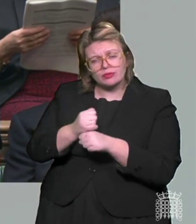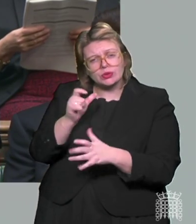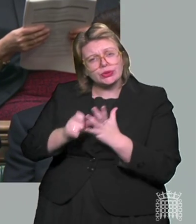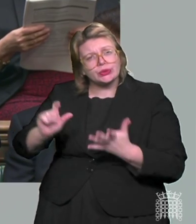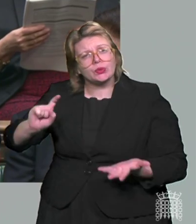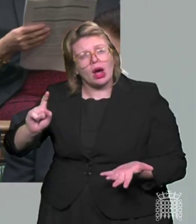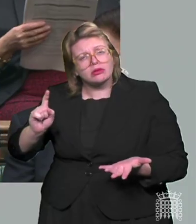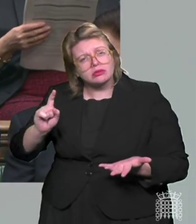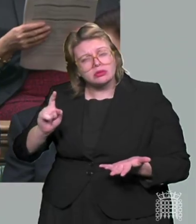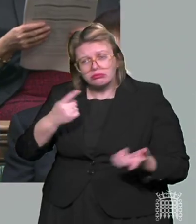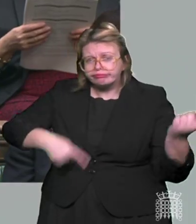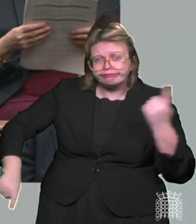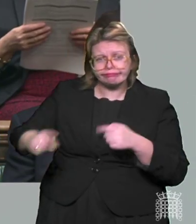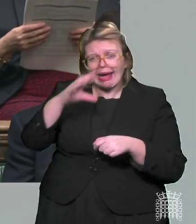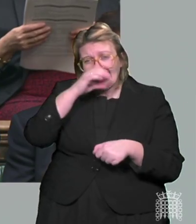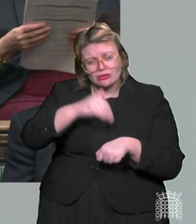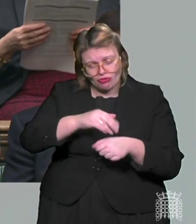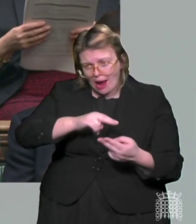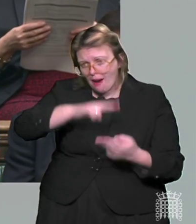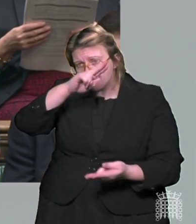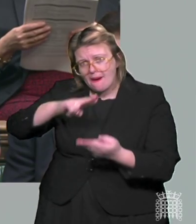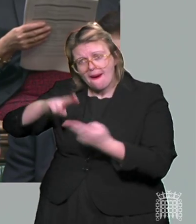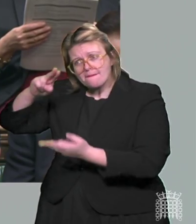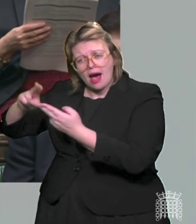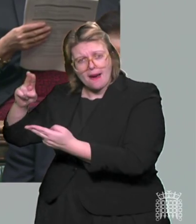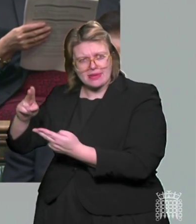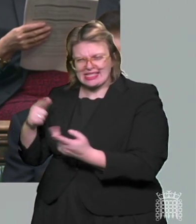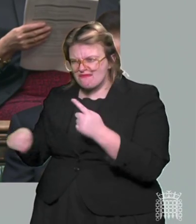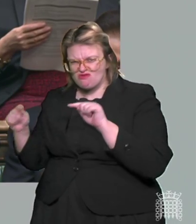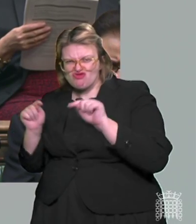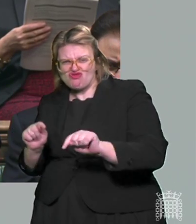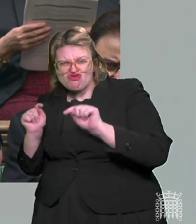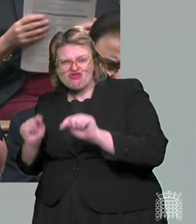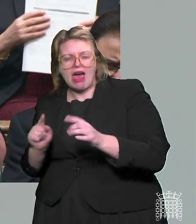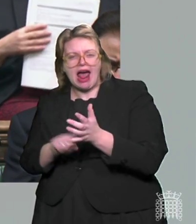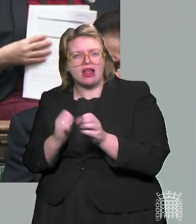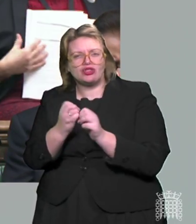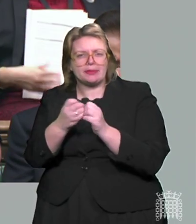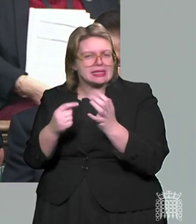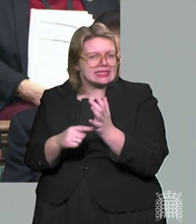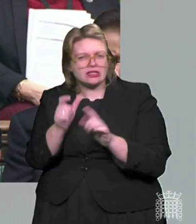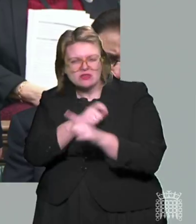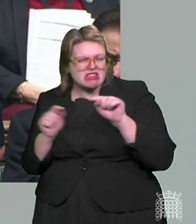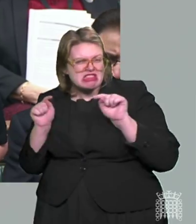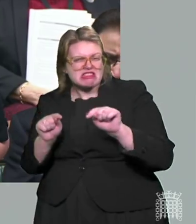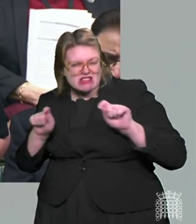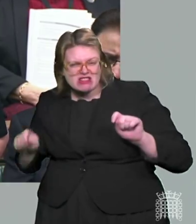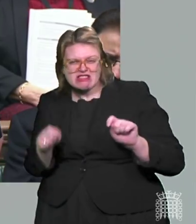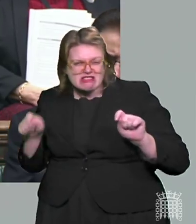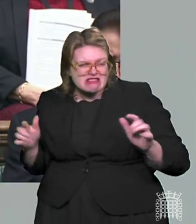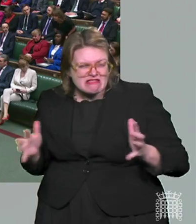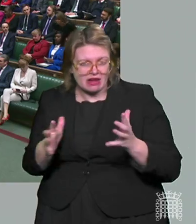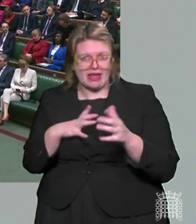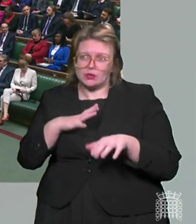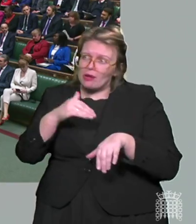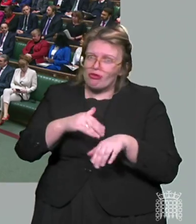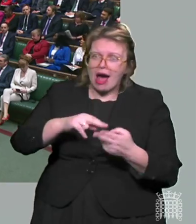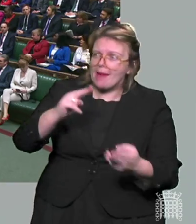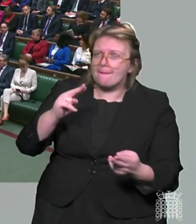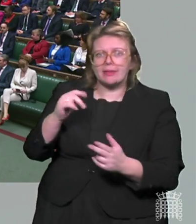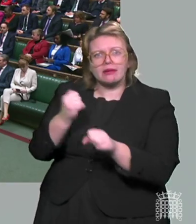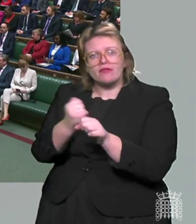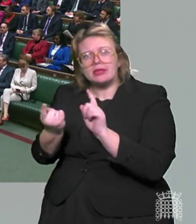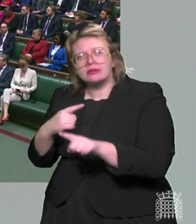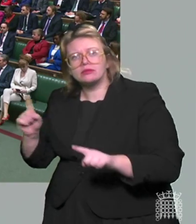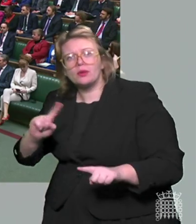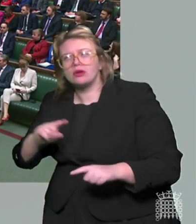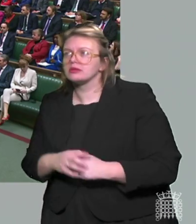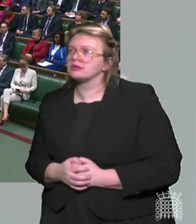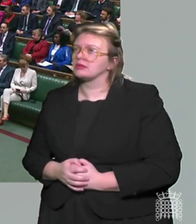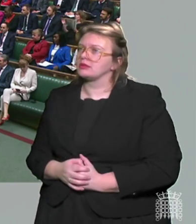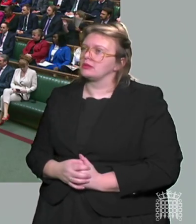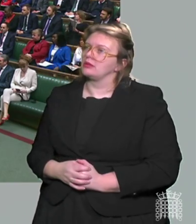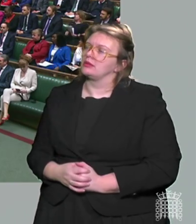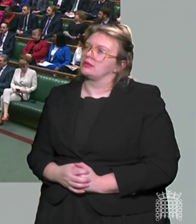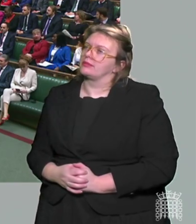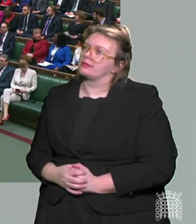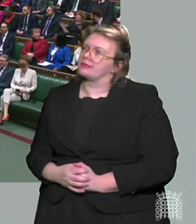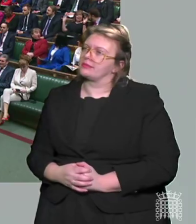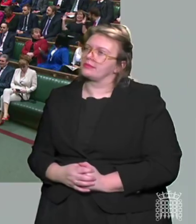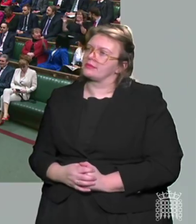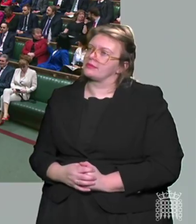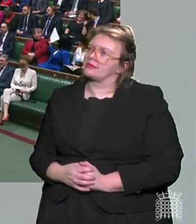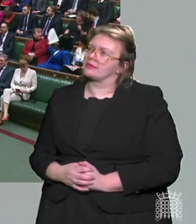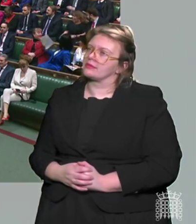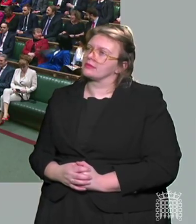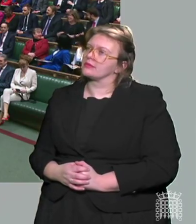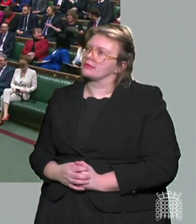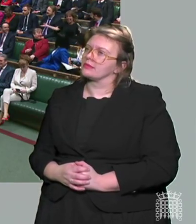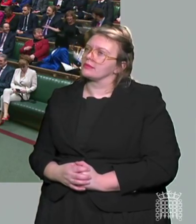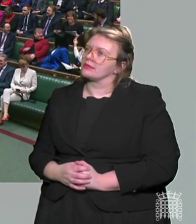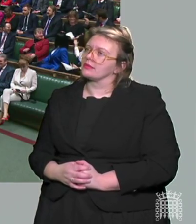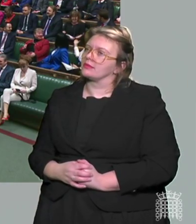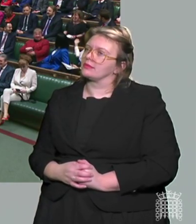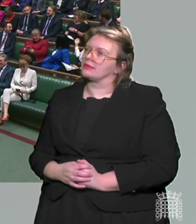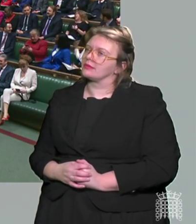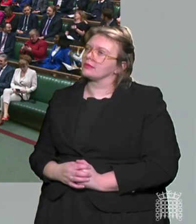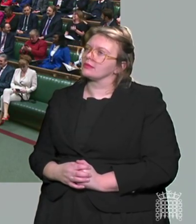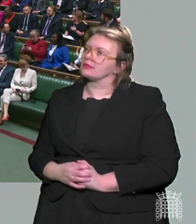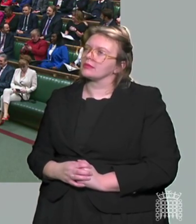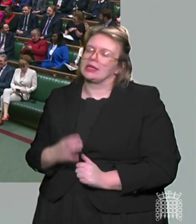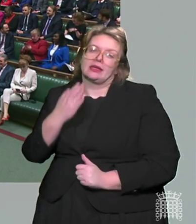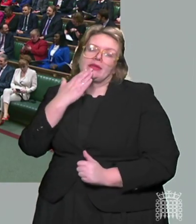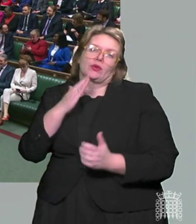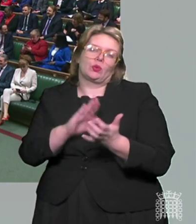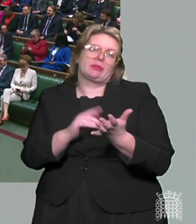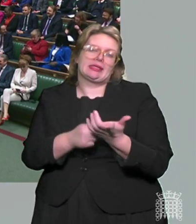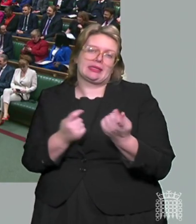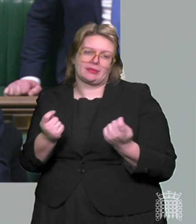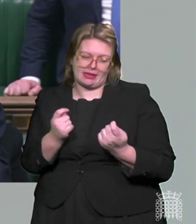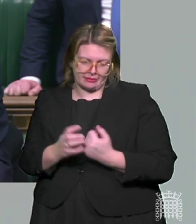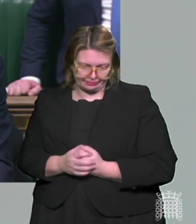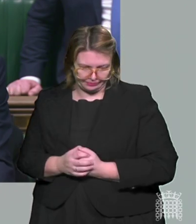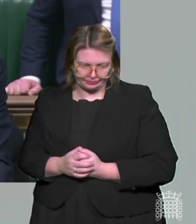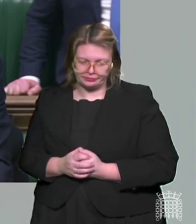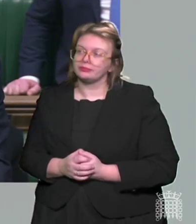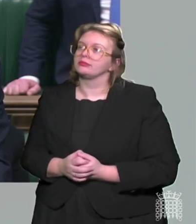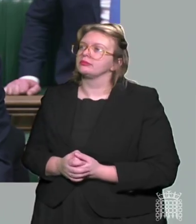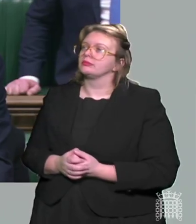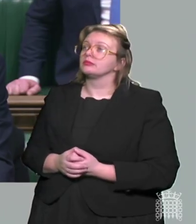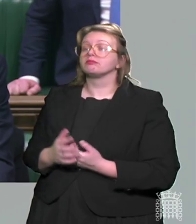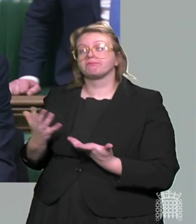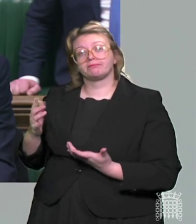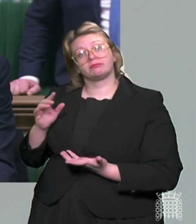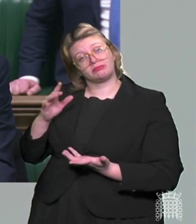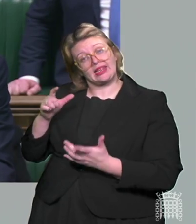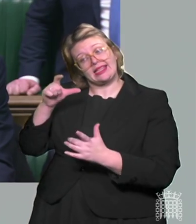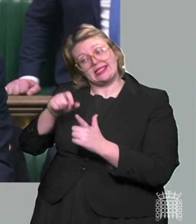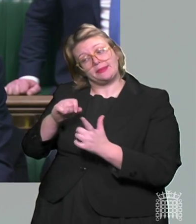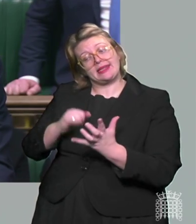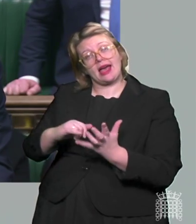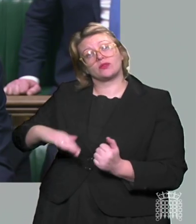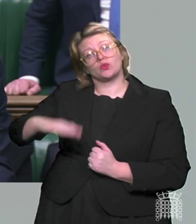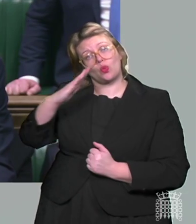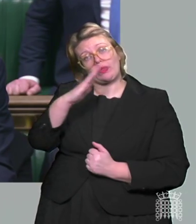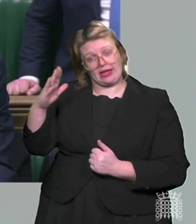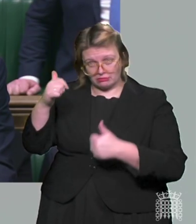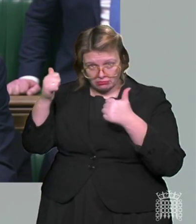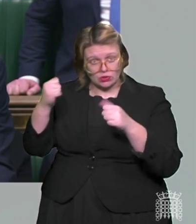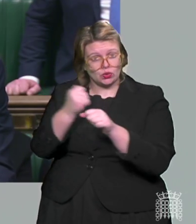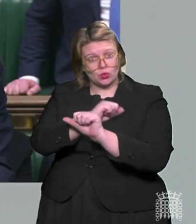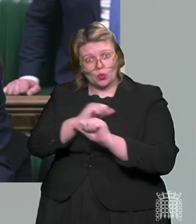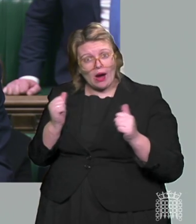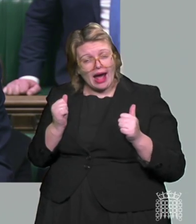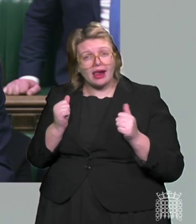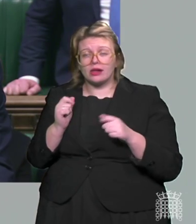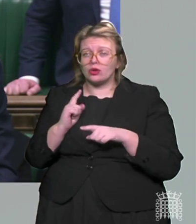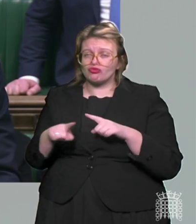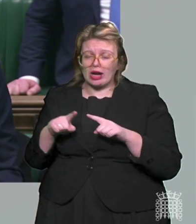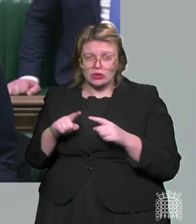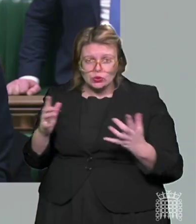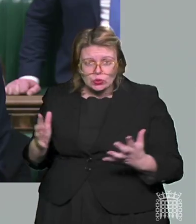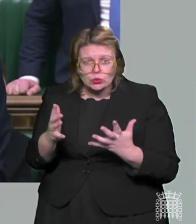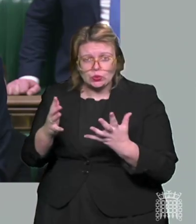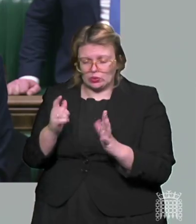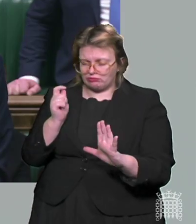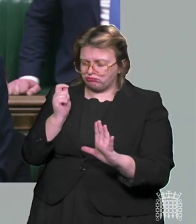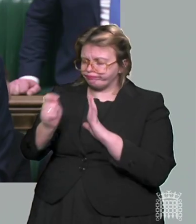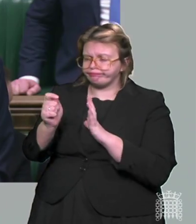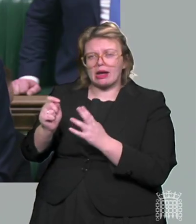I thank the Solicitor General for his answer. Further to the point raised by the honourable Member for Kingston upon Hull East, in the first three quarters of 2022 there have been 235 ineffective Crown court trials caused by prosecution absence—the highest annual total since 2014—compared with just 19 in 2019.